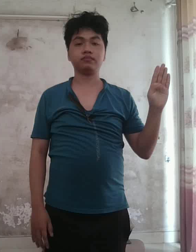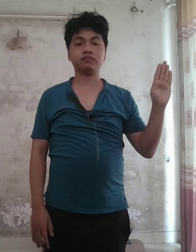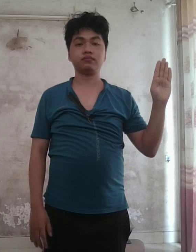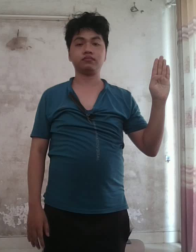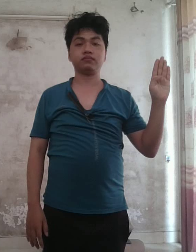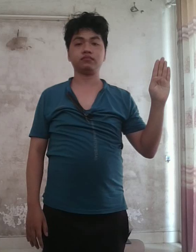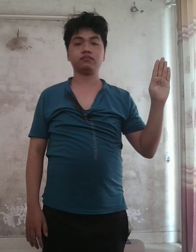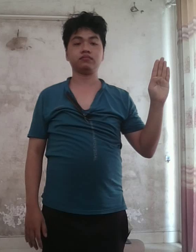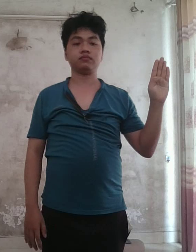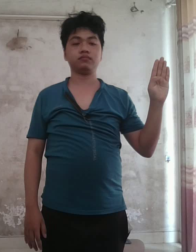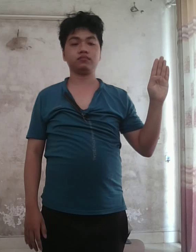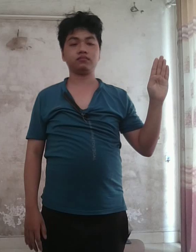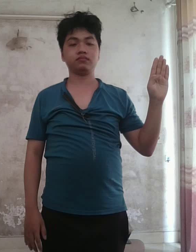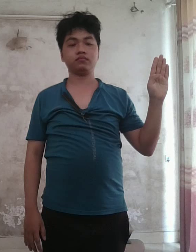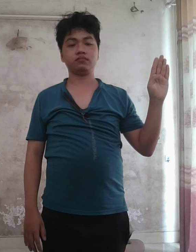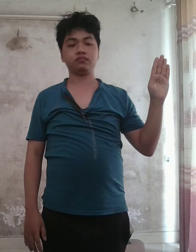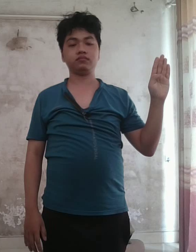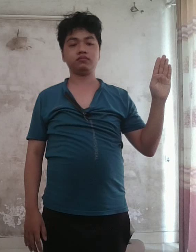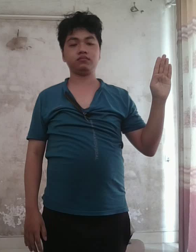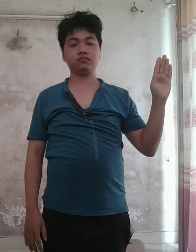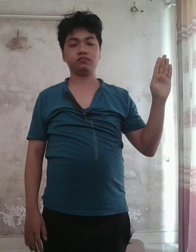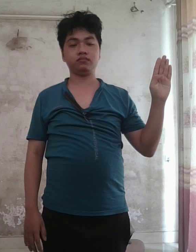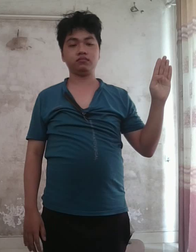b